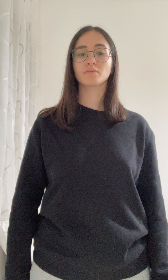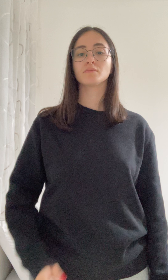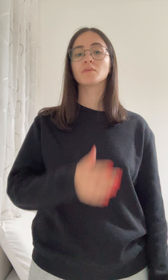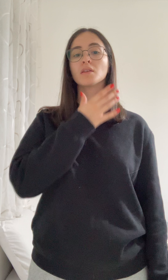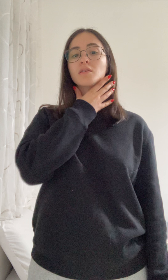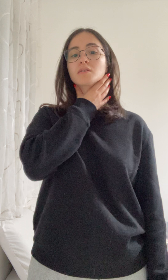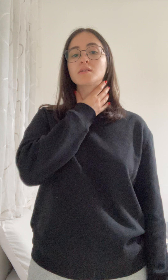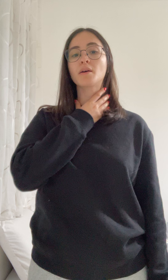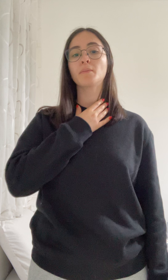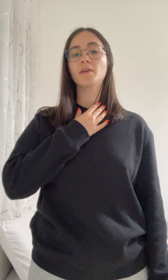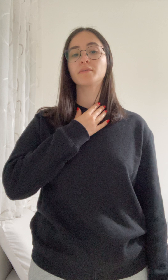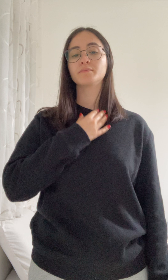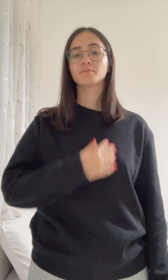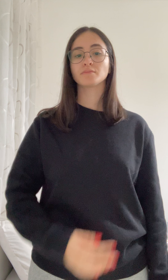צמא